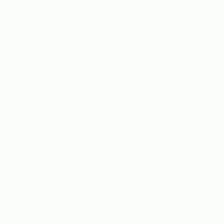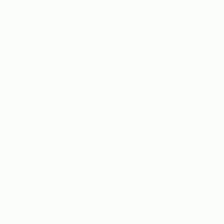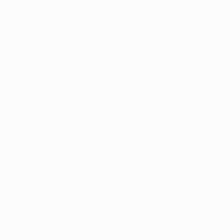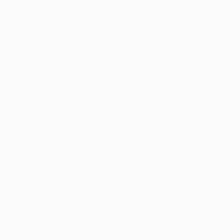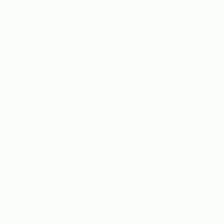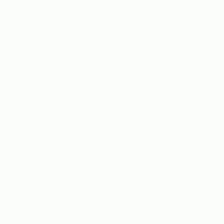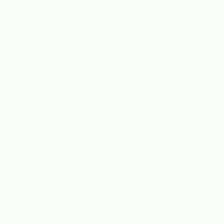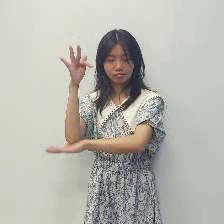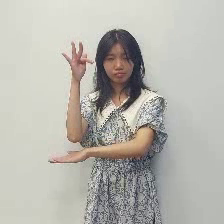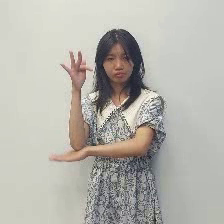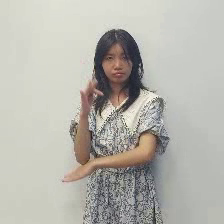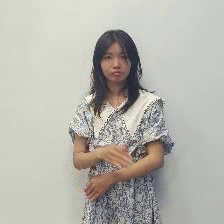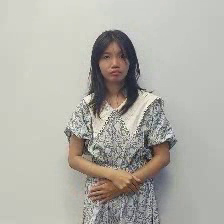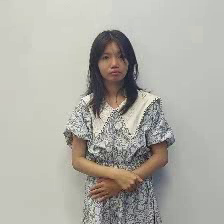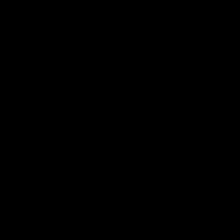Trưa